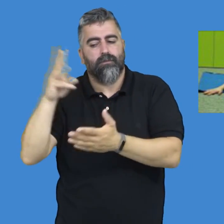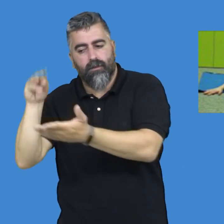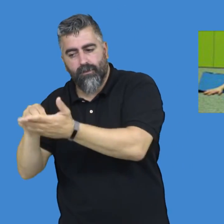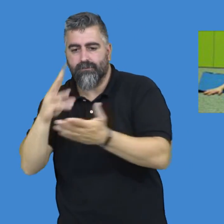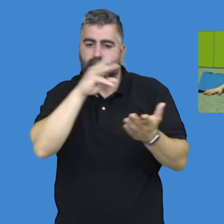vez